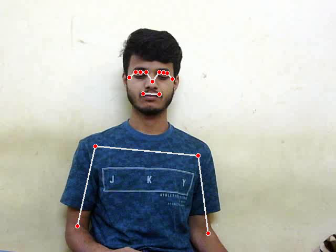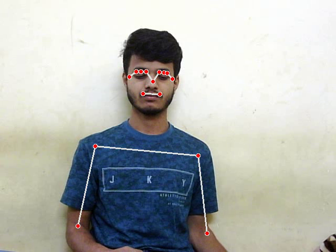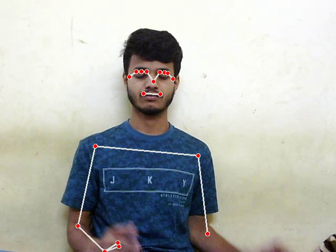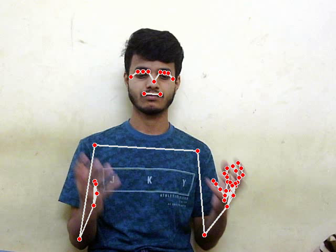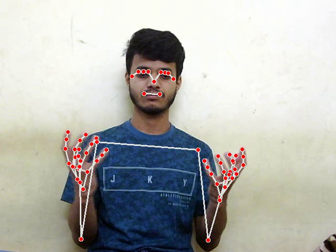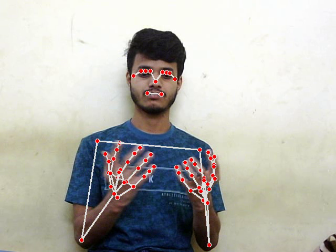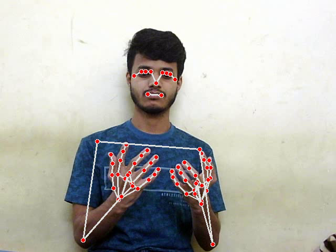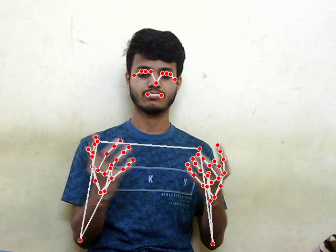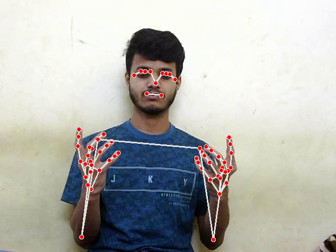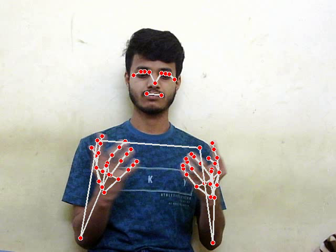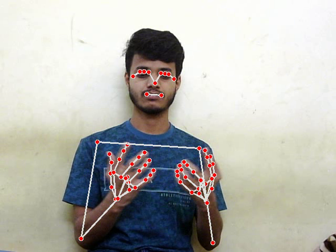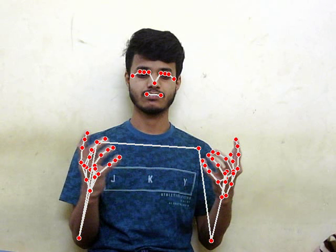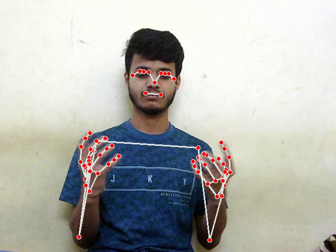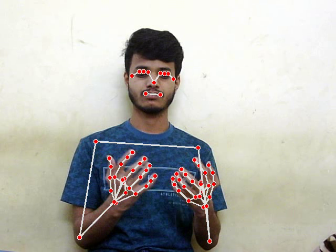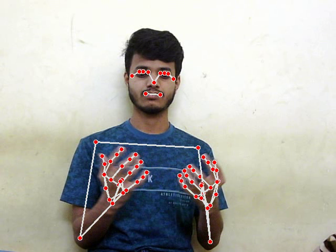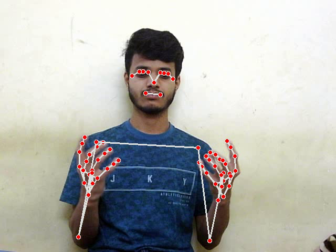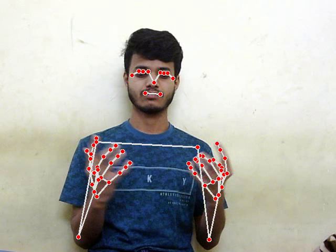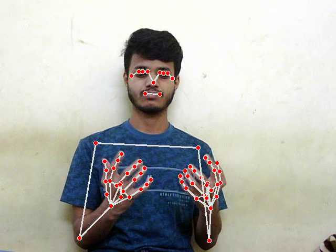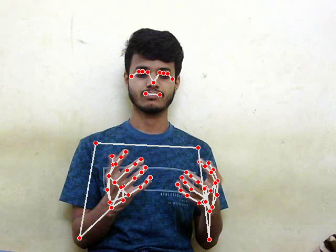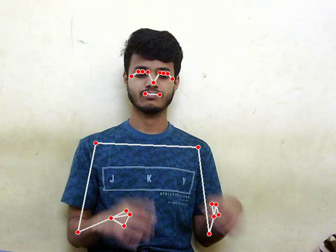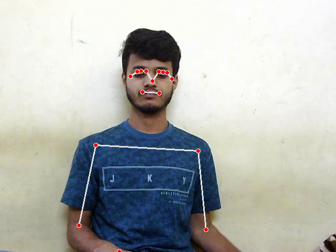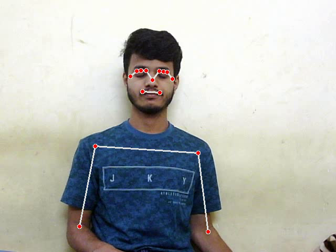what